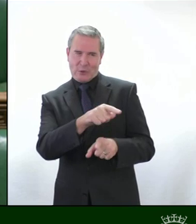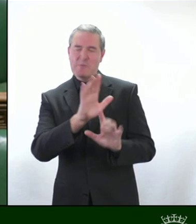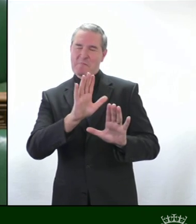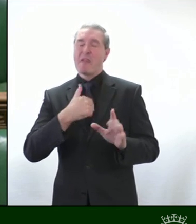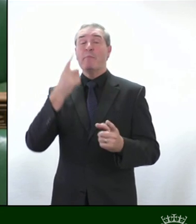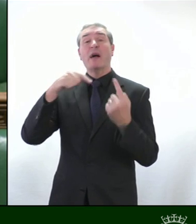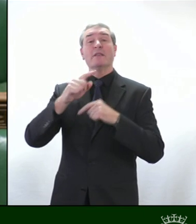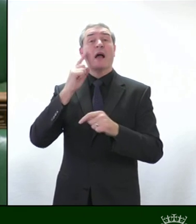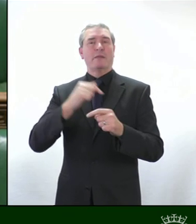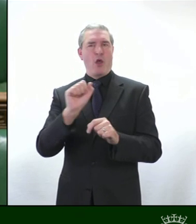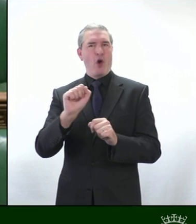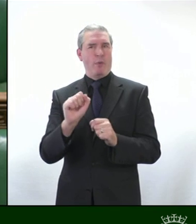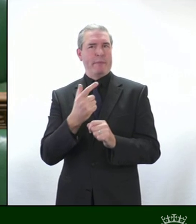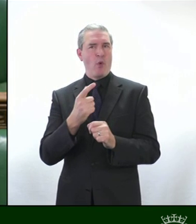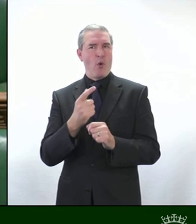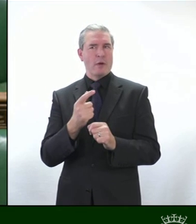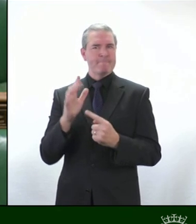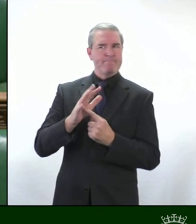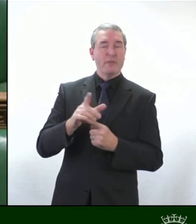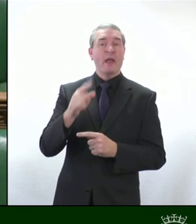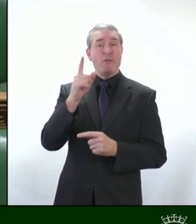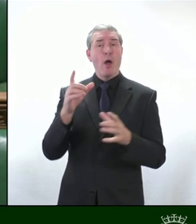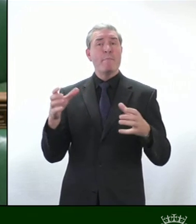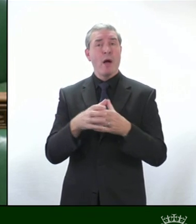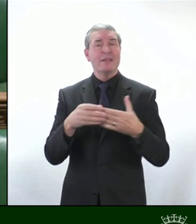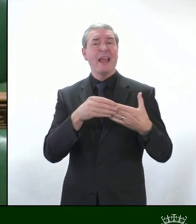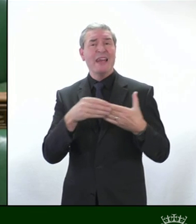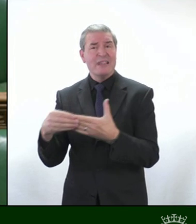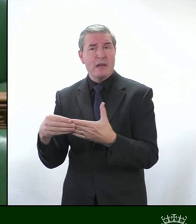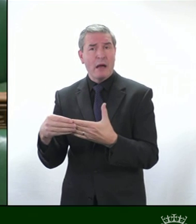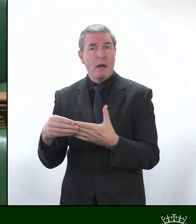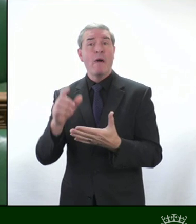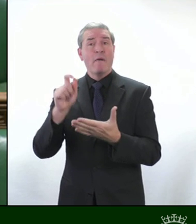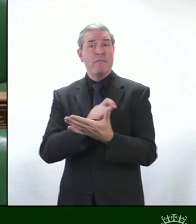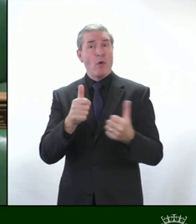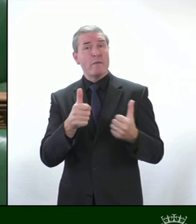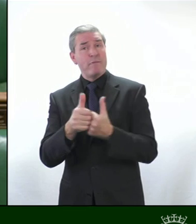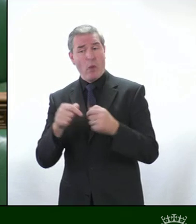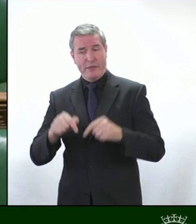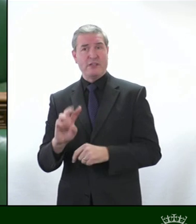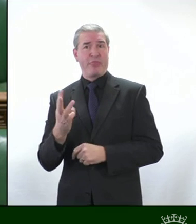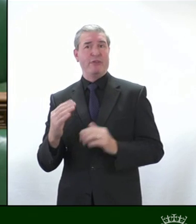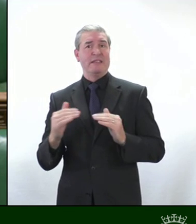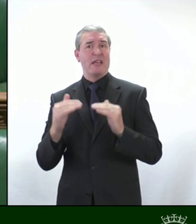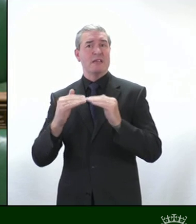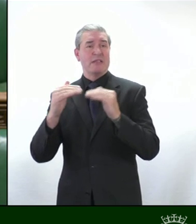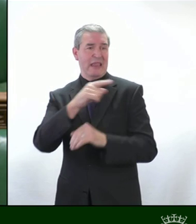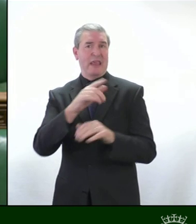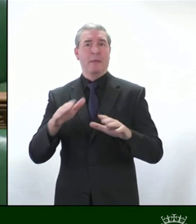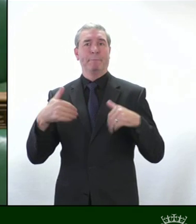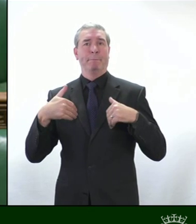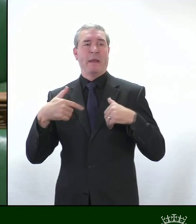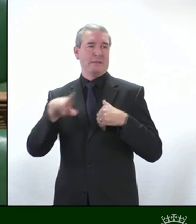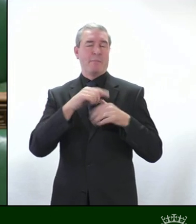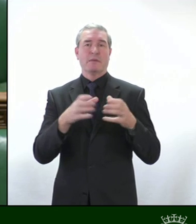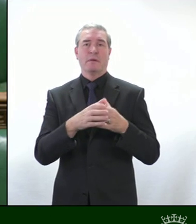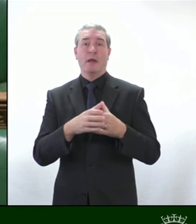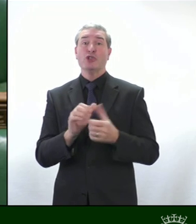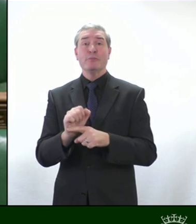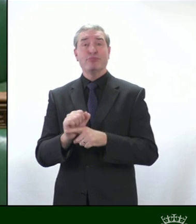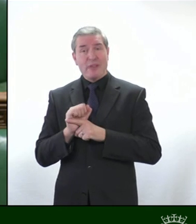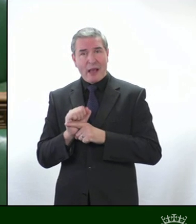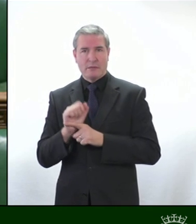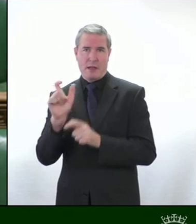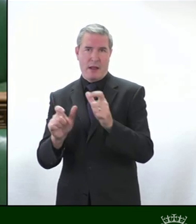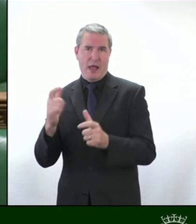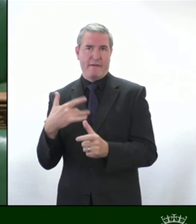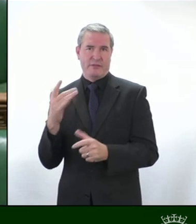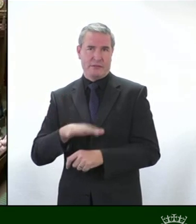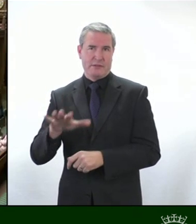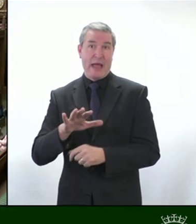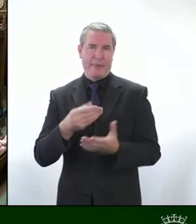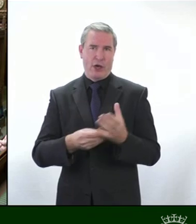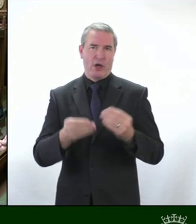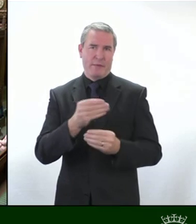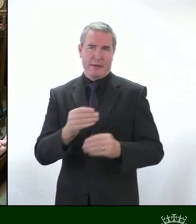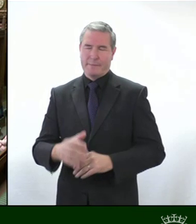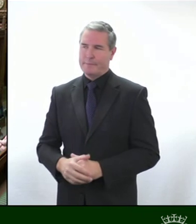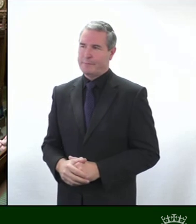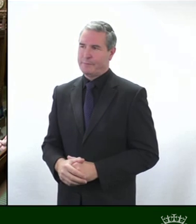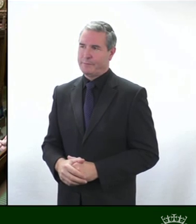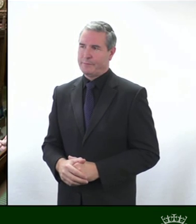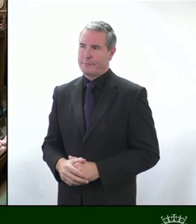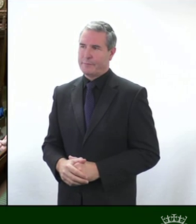I would take her more seriously if her party leader would vote for measures that would open up the economy while protecting lives across the UK.